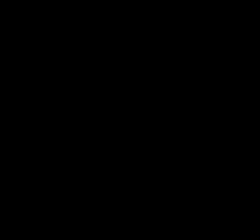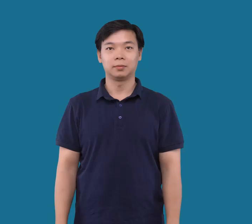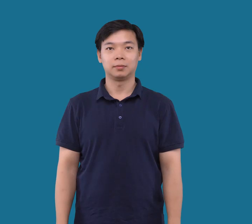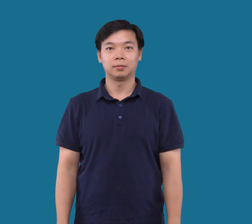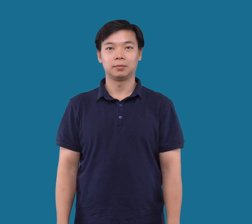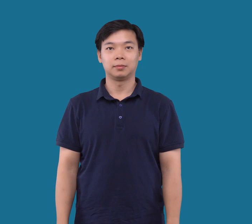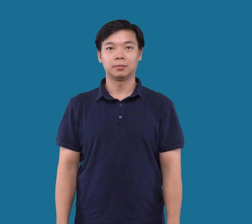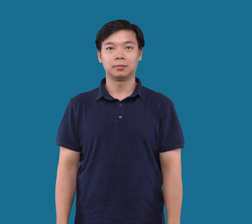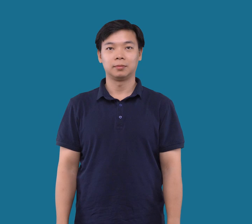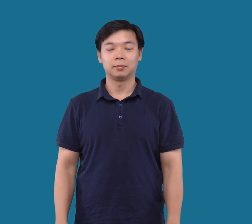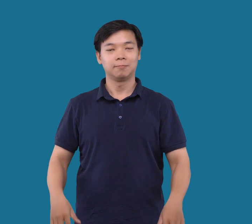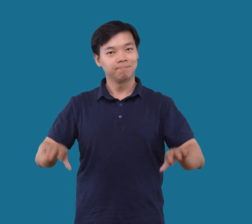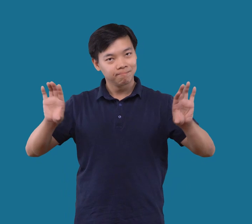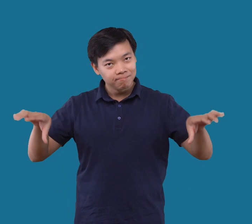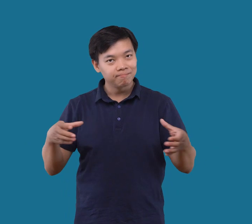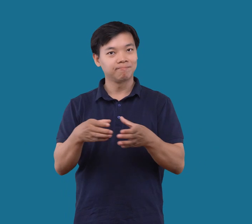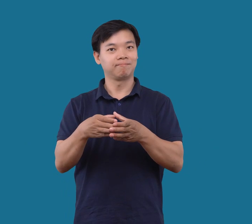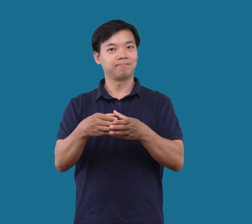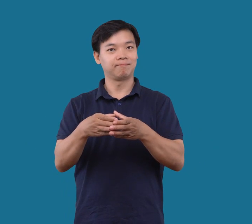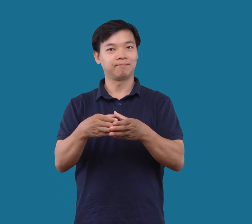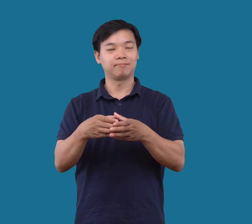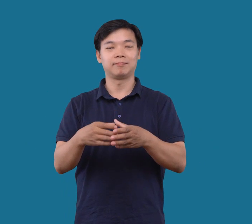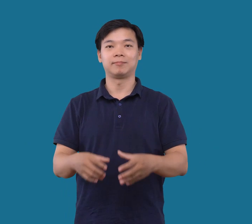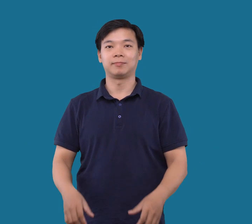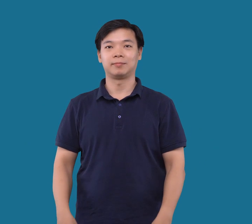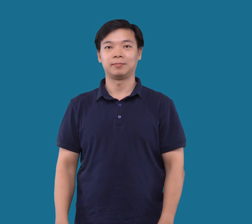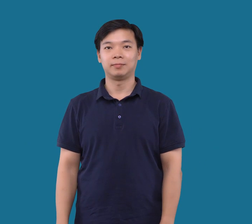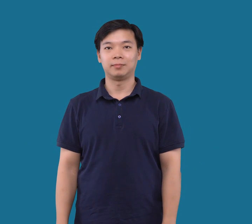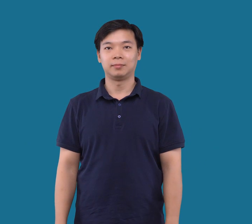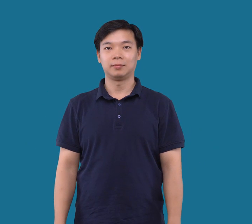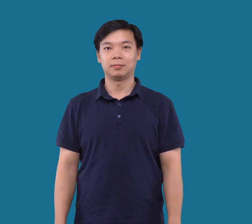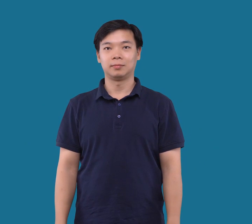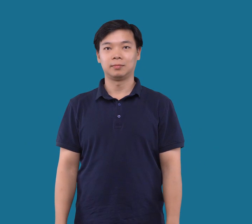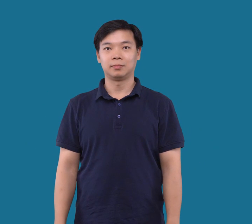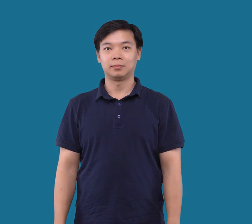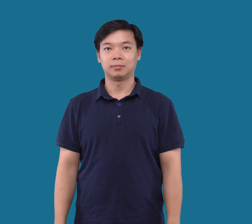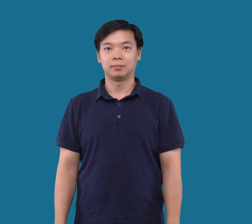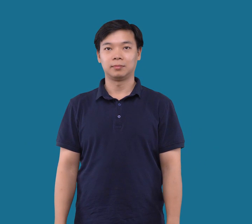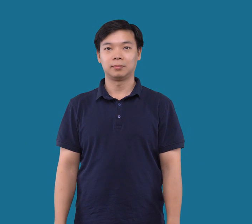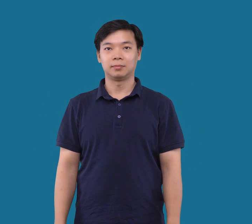đoàn tụ